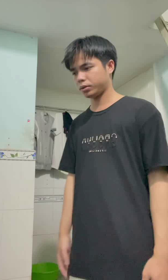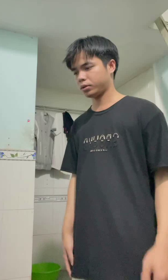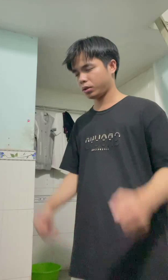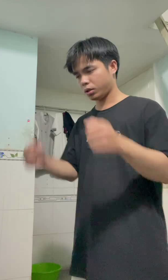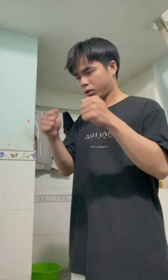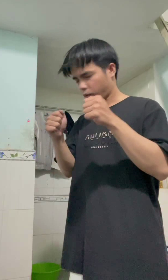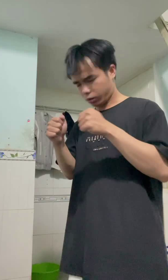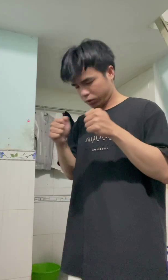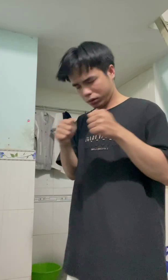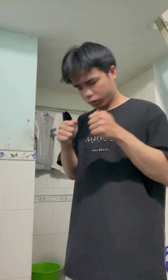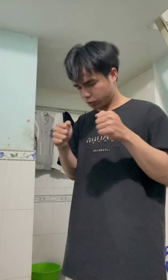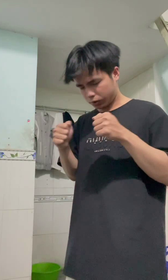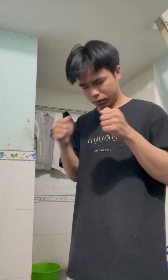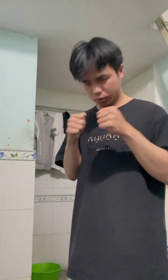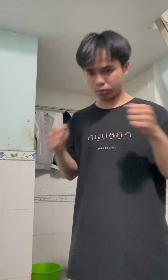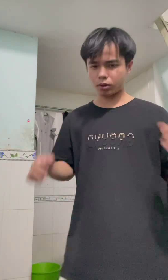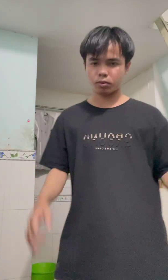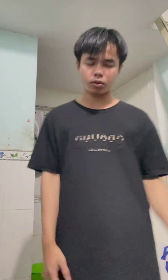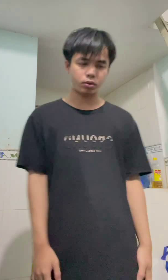lanh